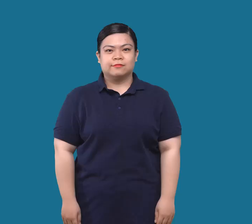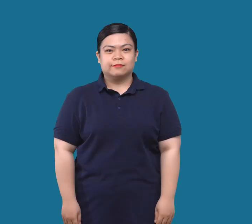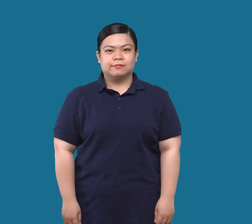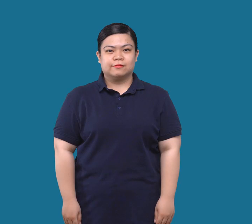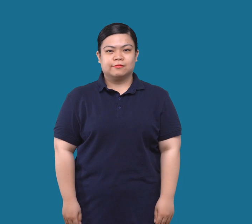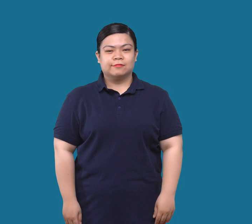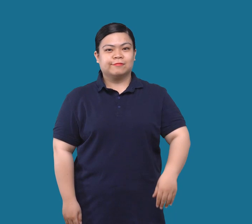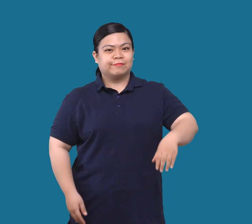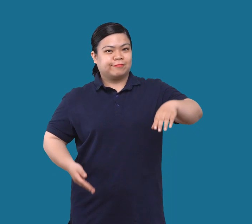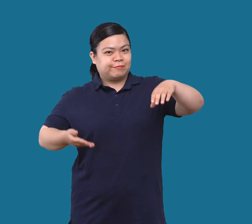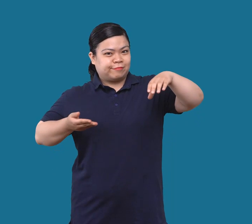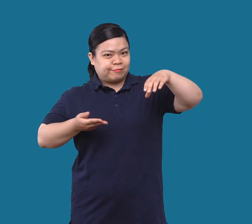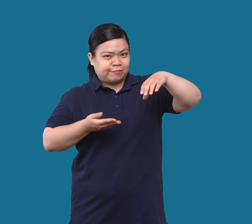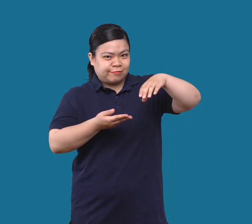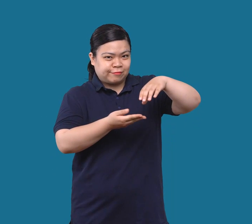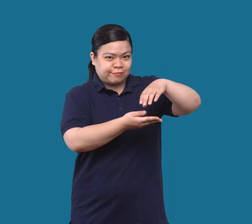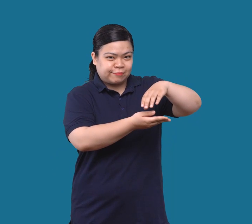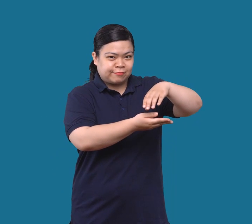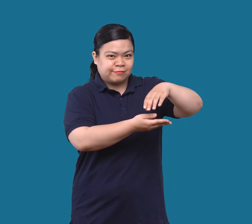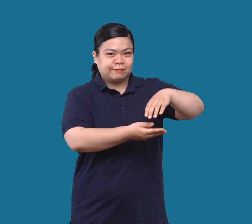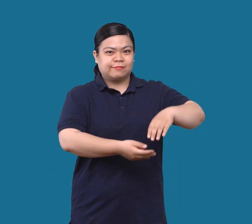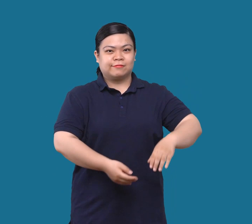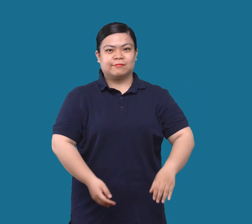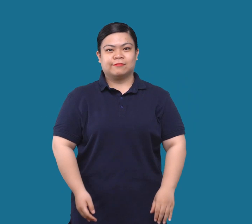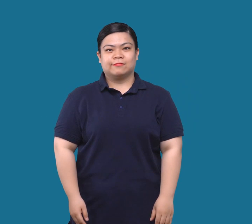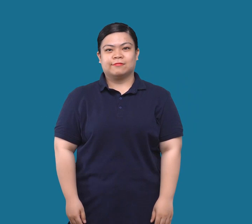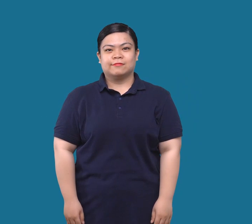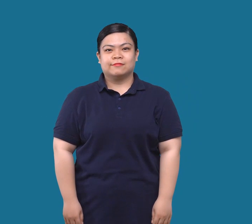Ninh Bình